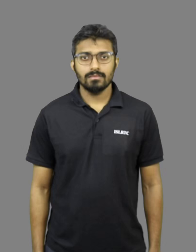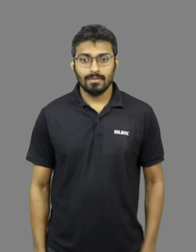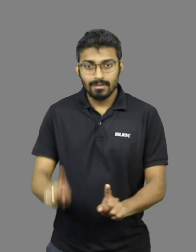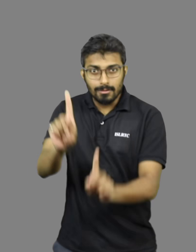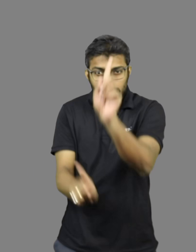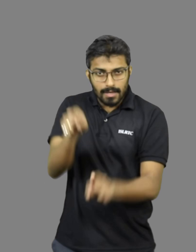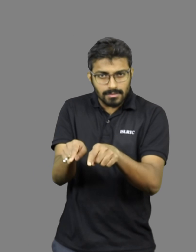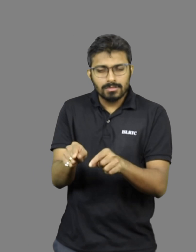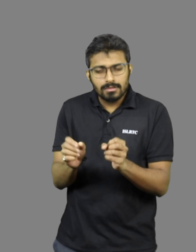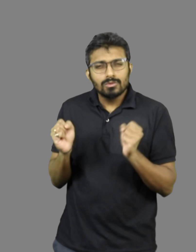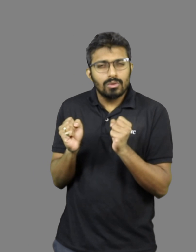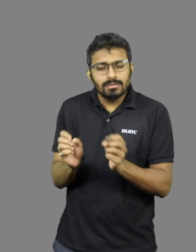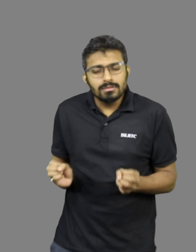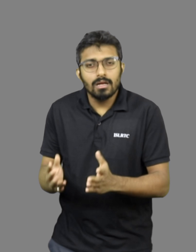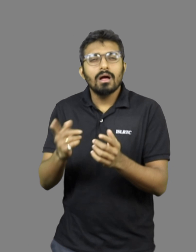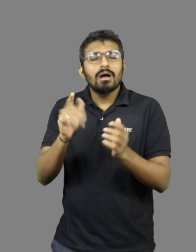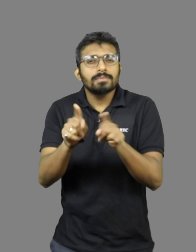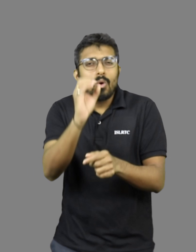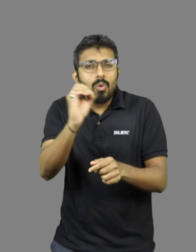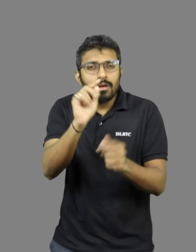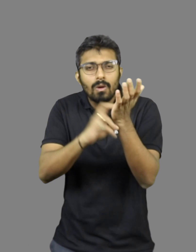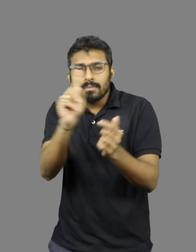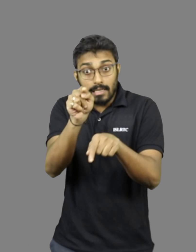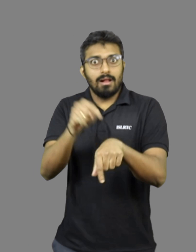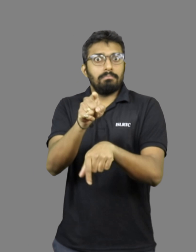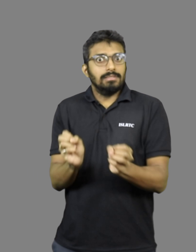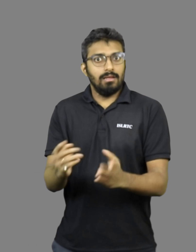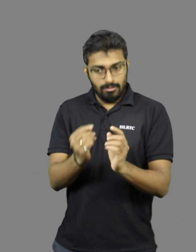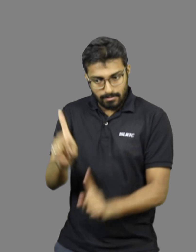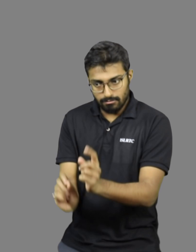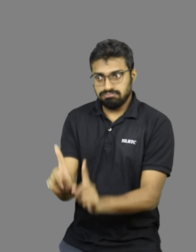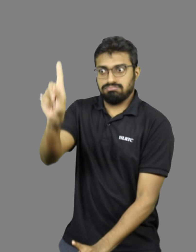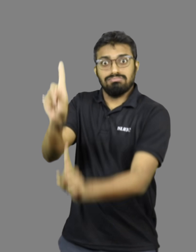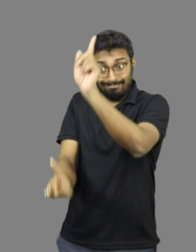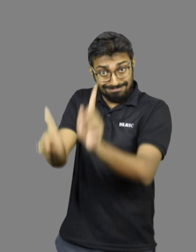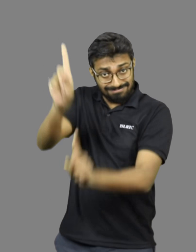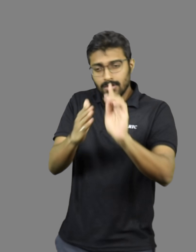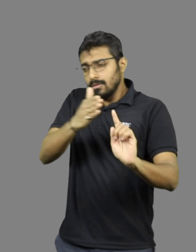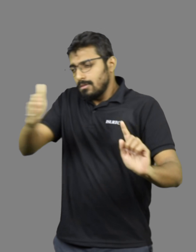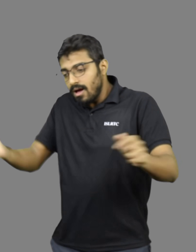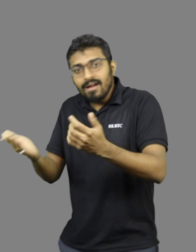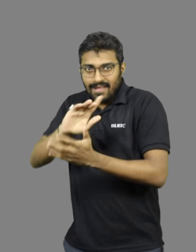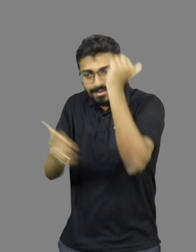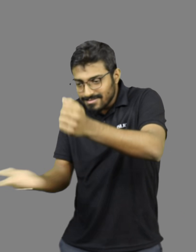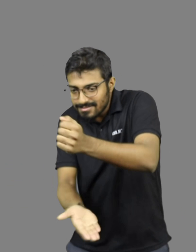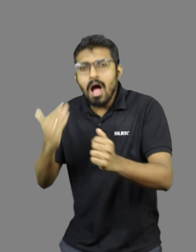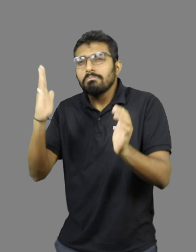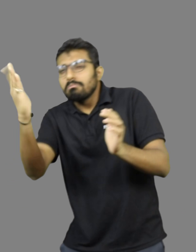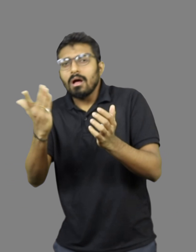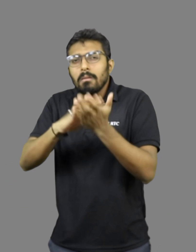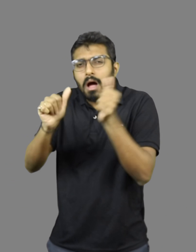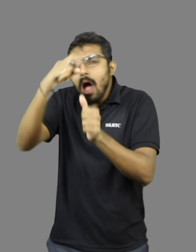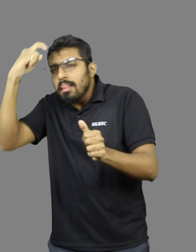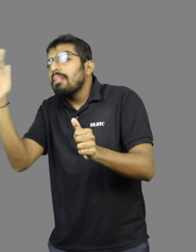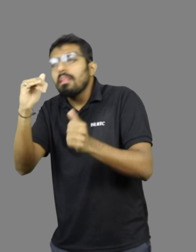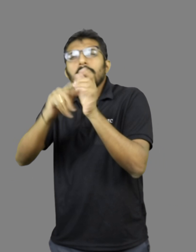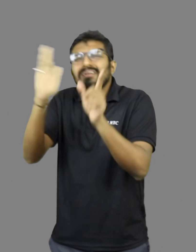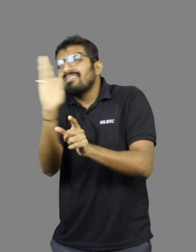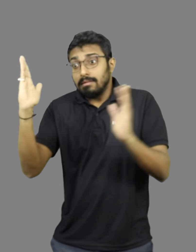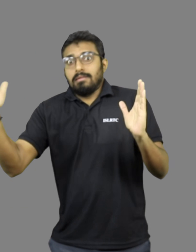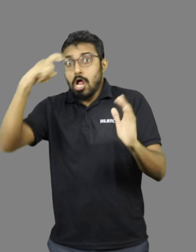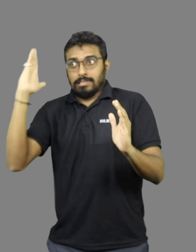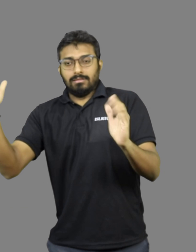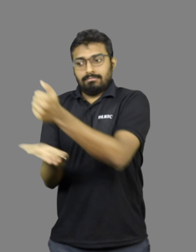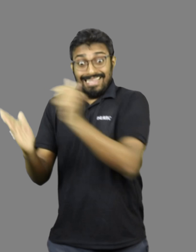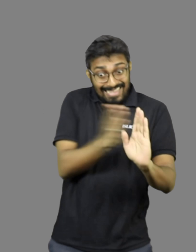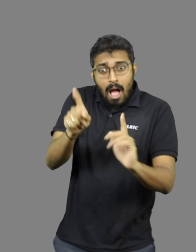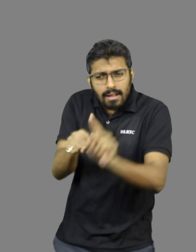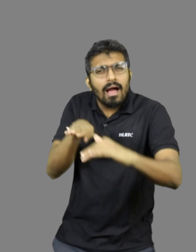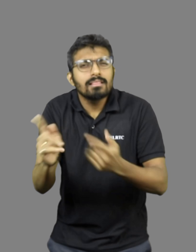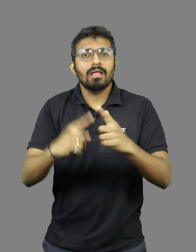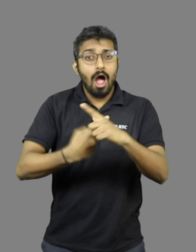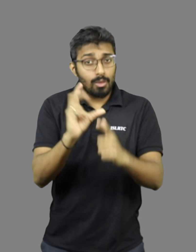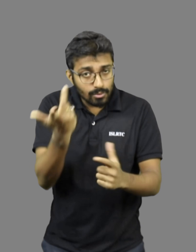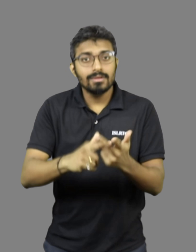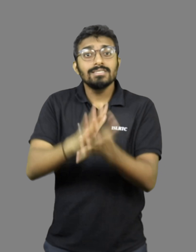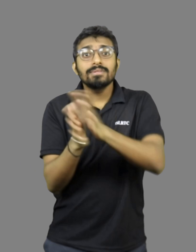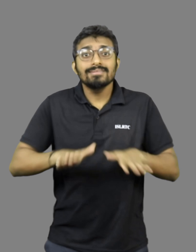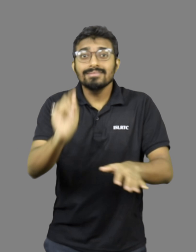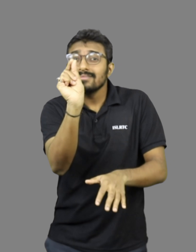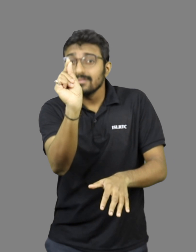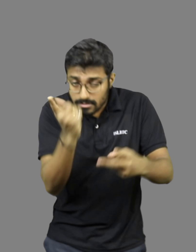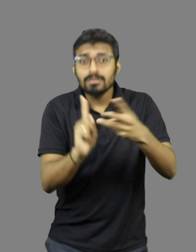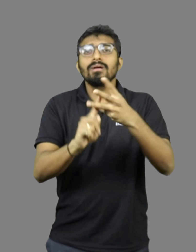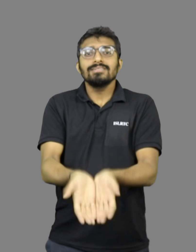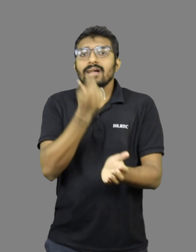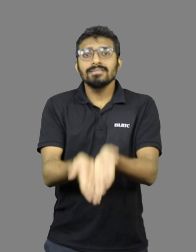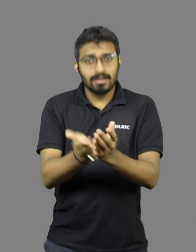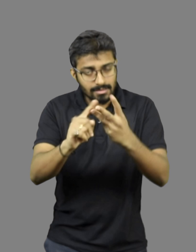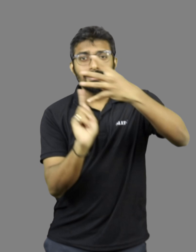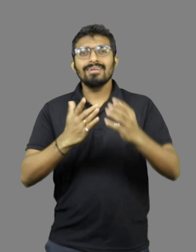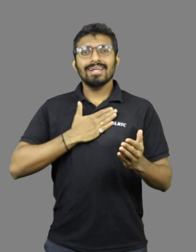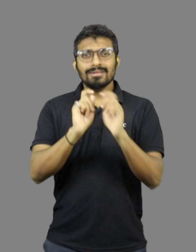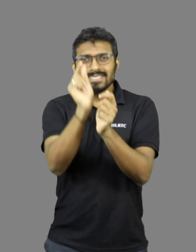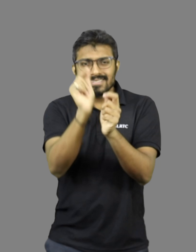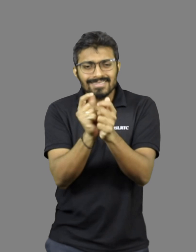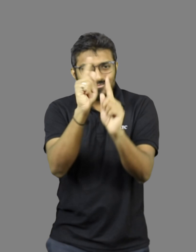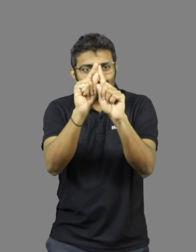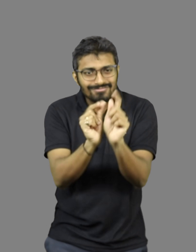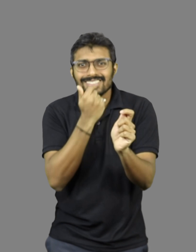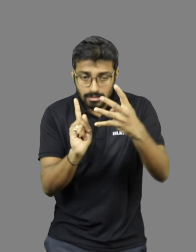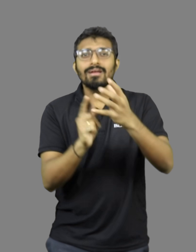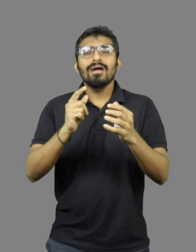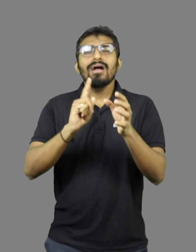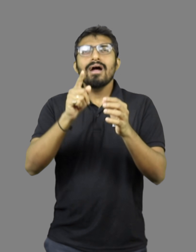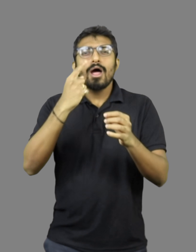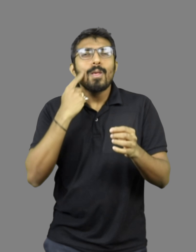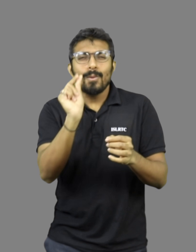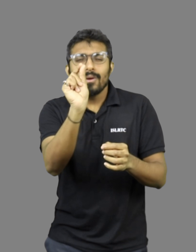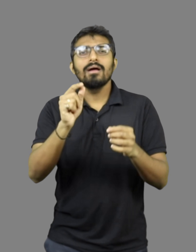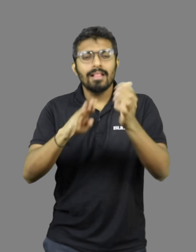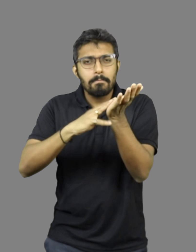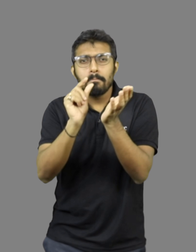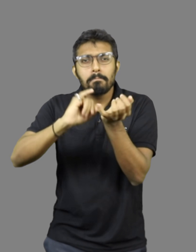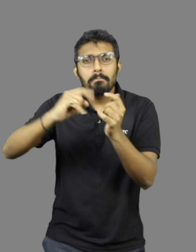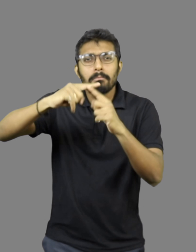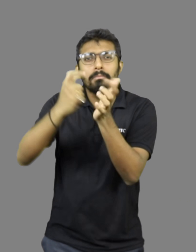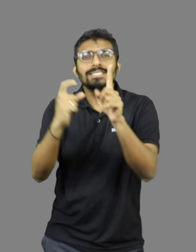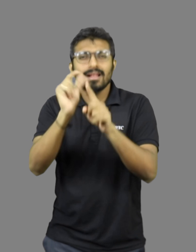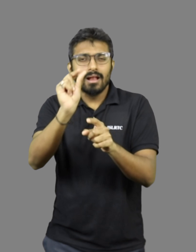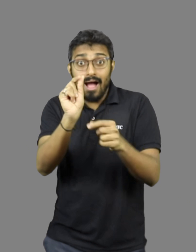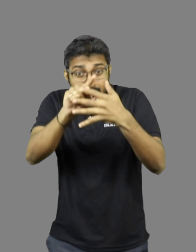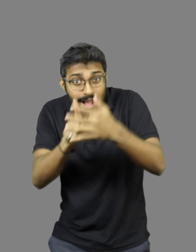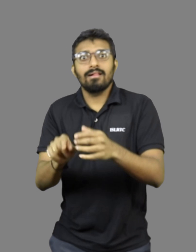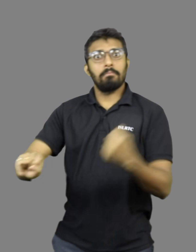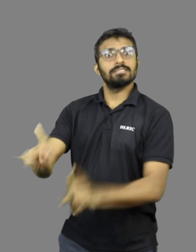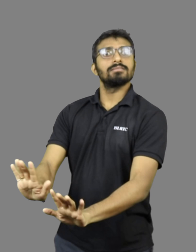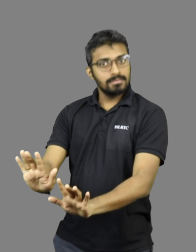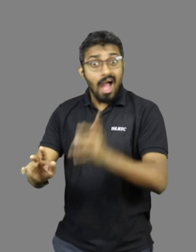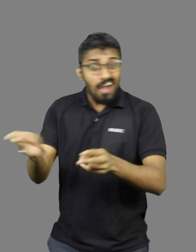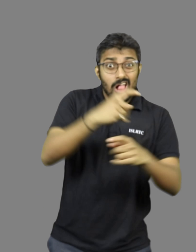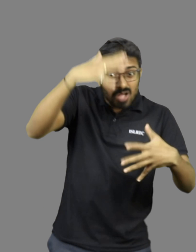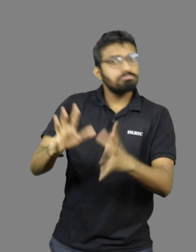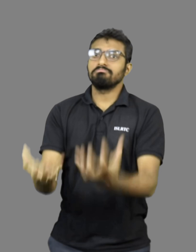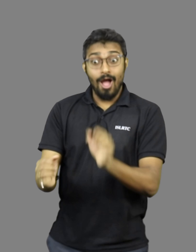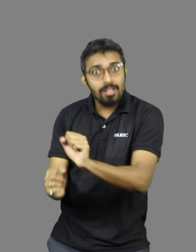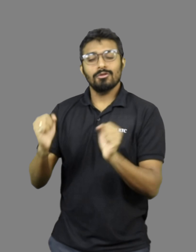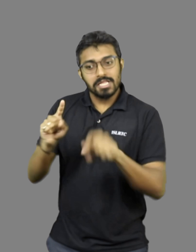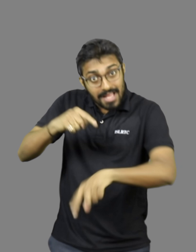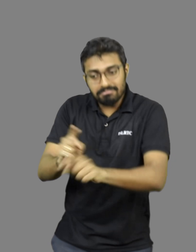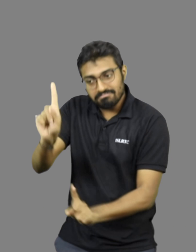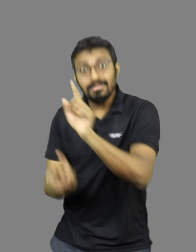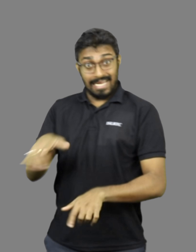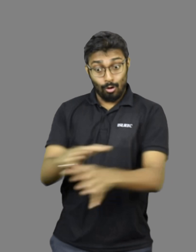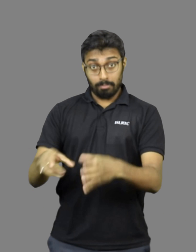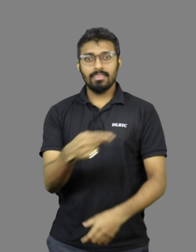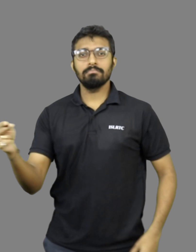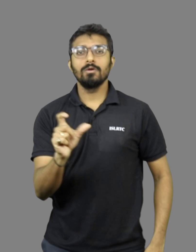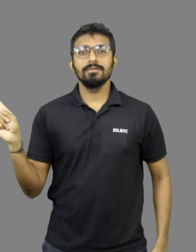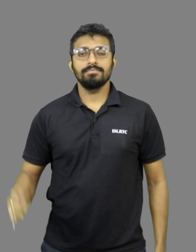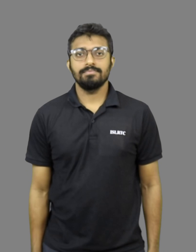Rabi Crops